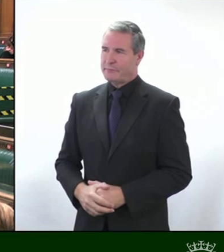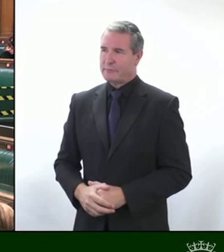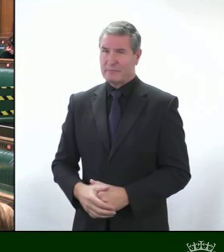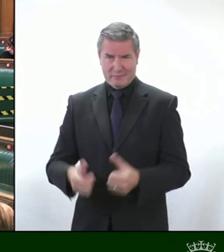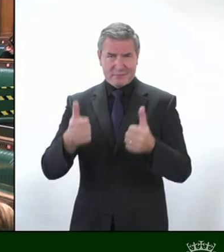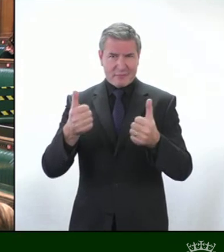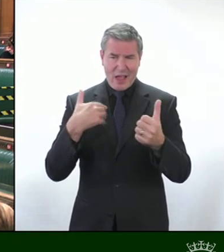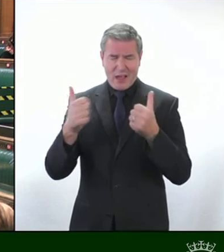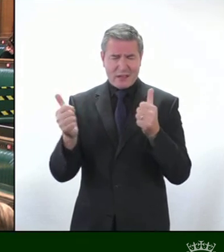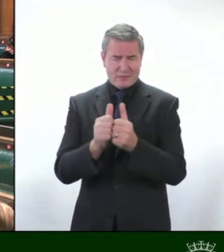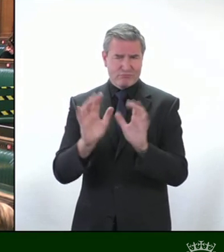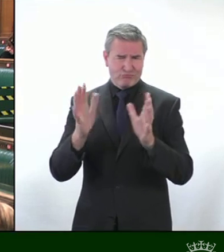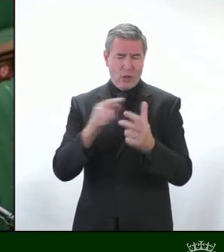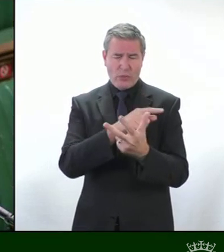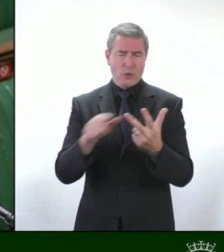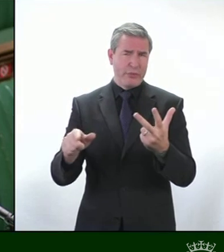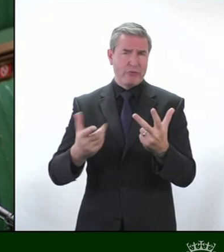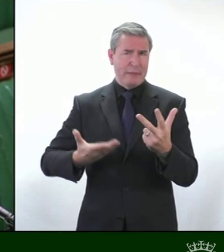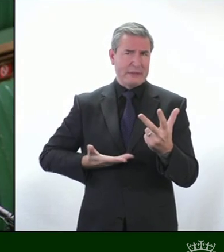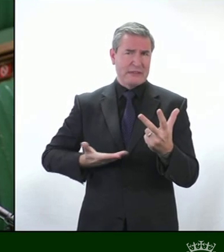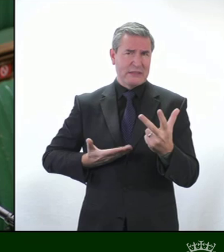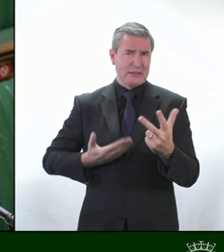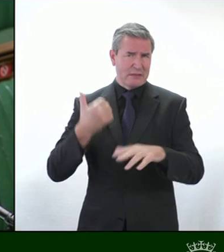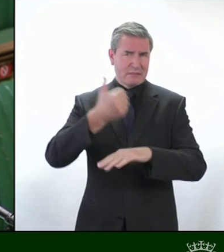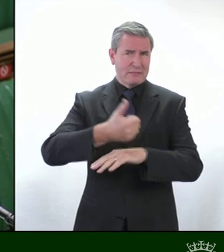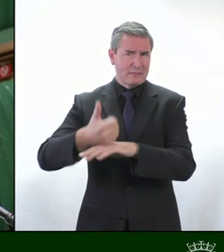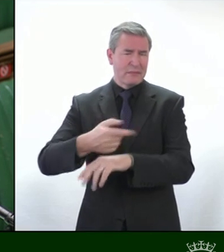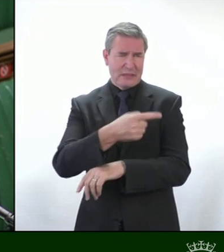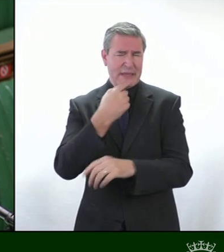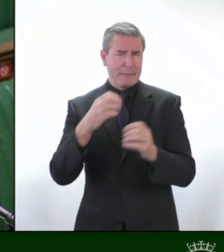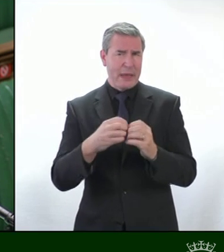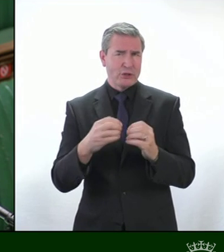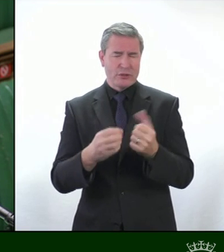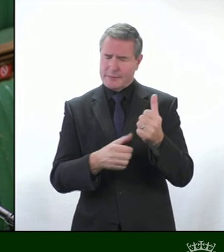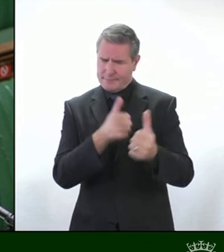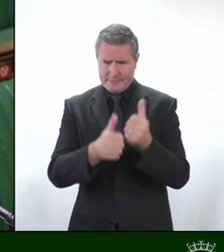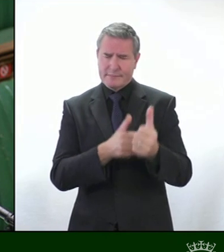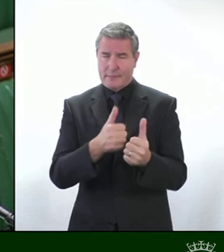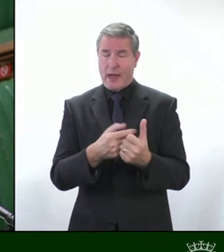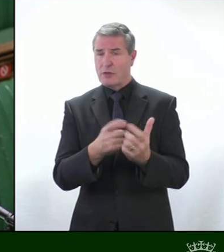Yes, indeed. I congratulate the three female entrepreneurs whom my hon.